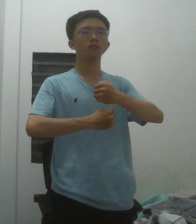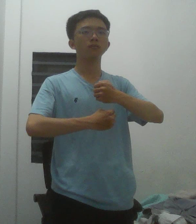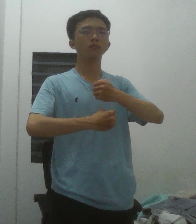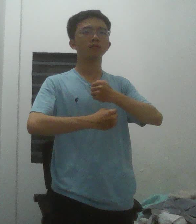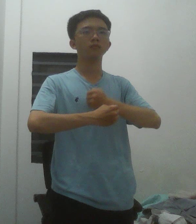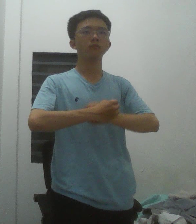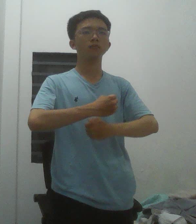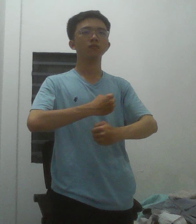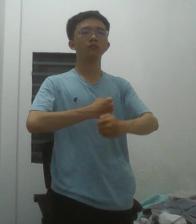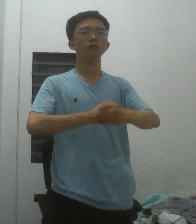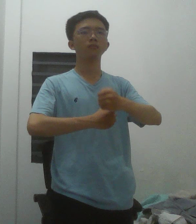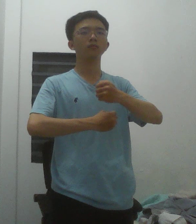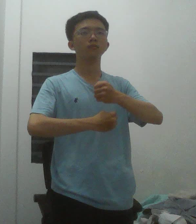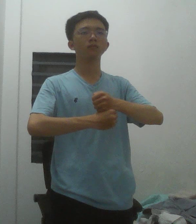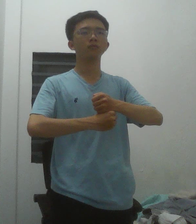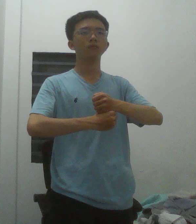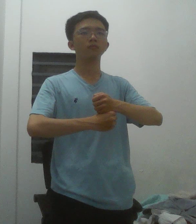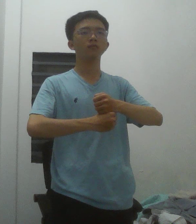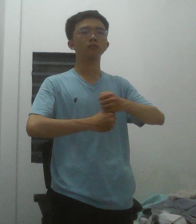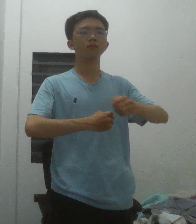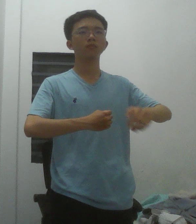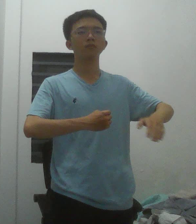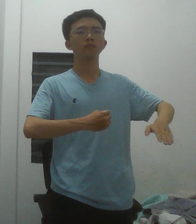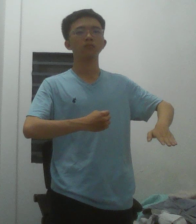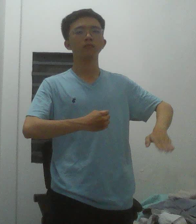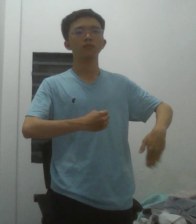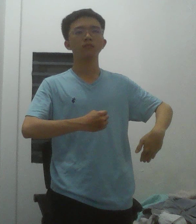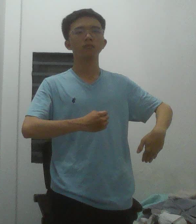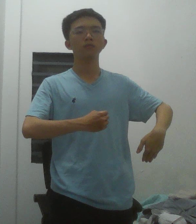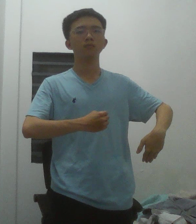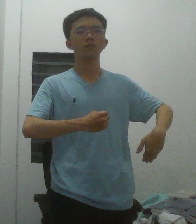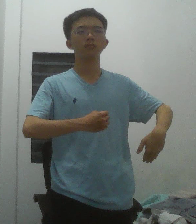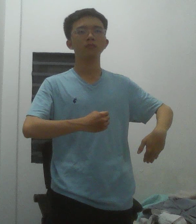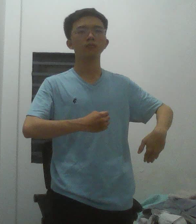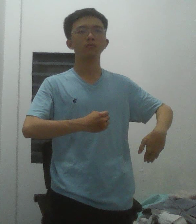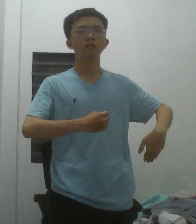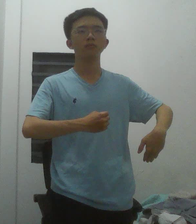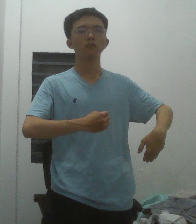nam sau